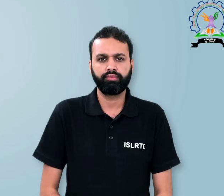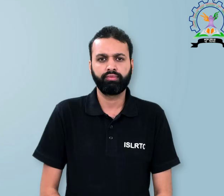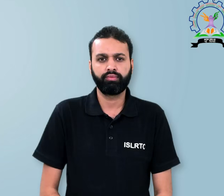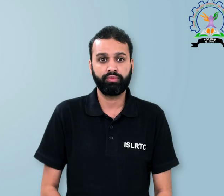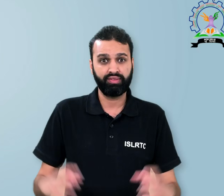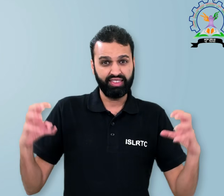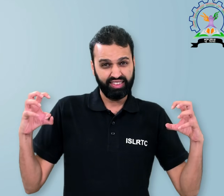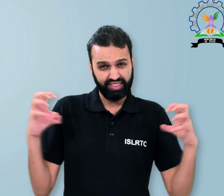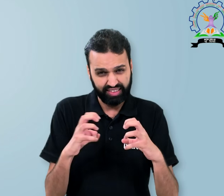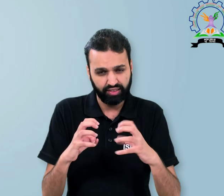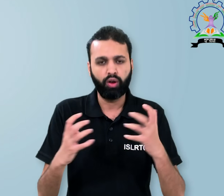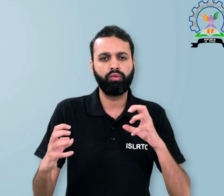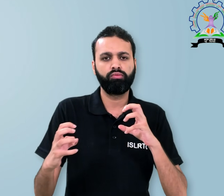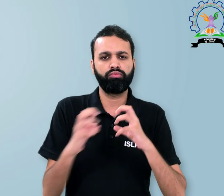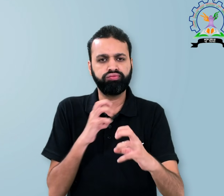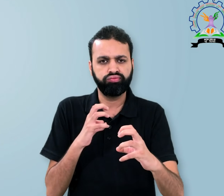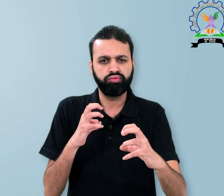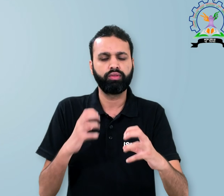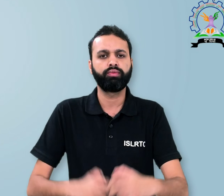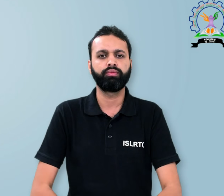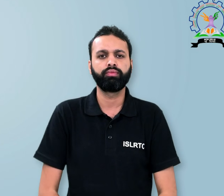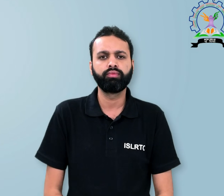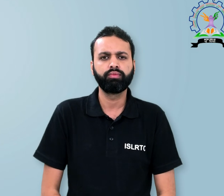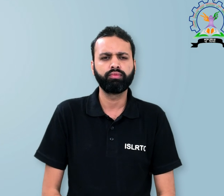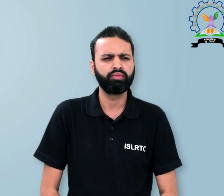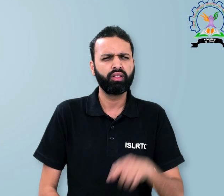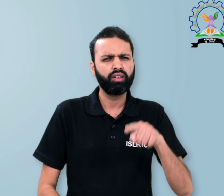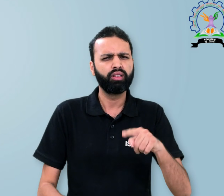Electrostatic force